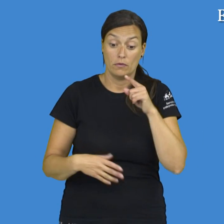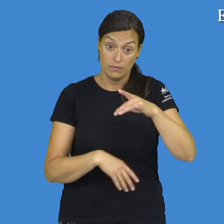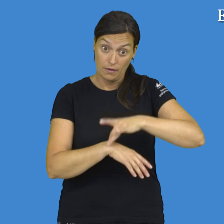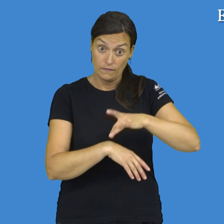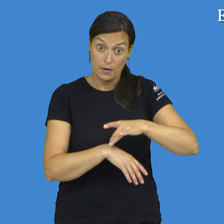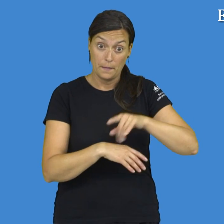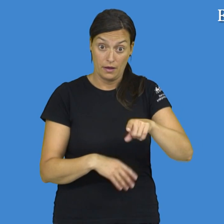enfermo